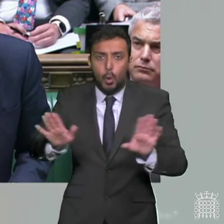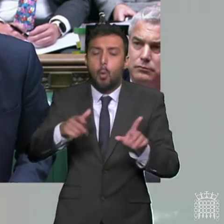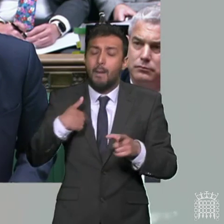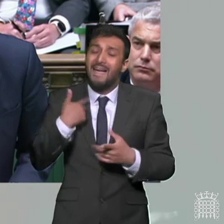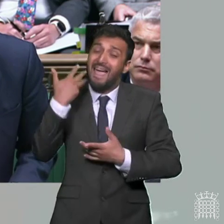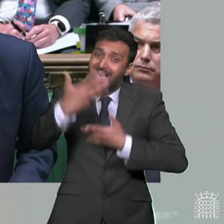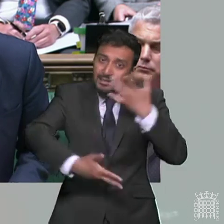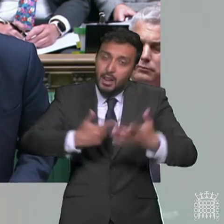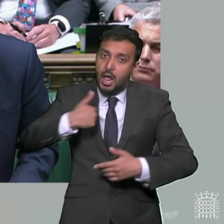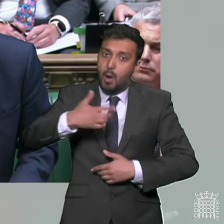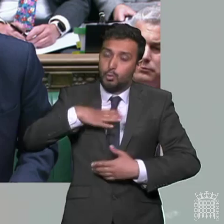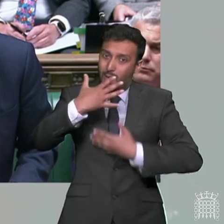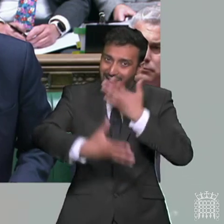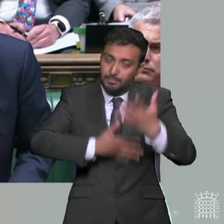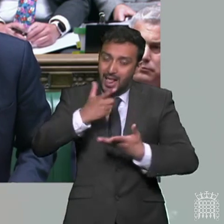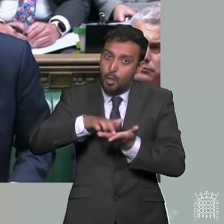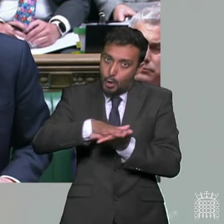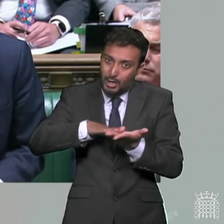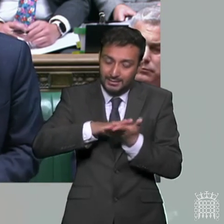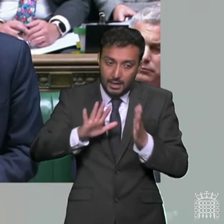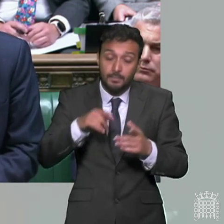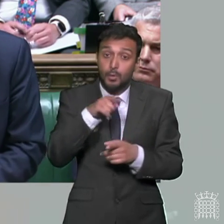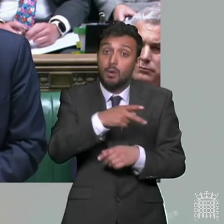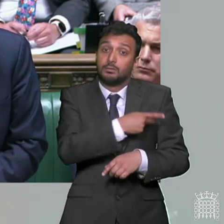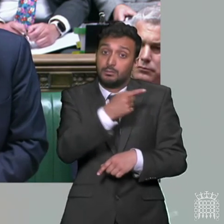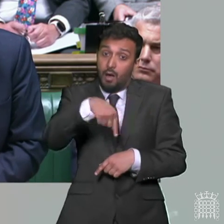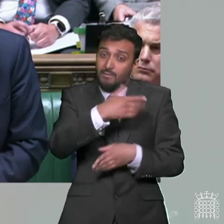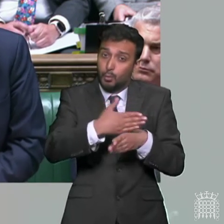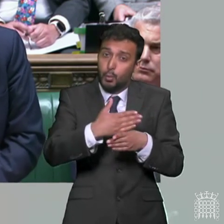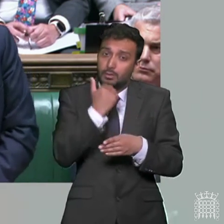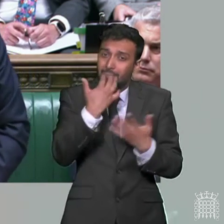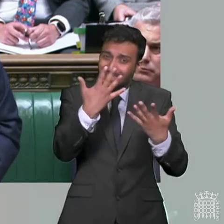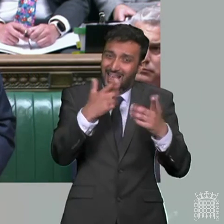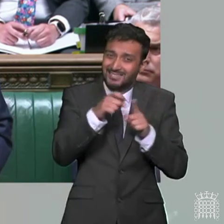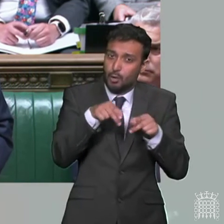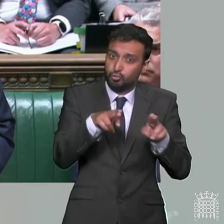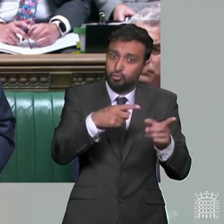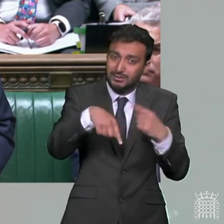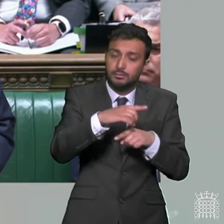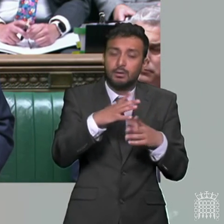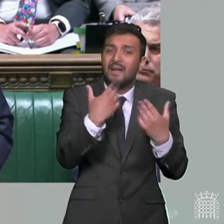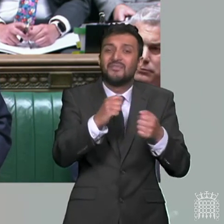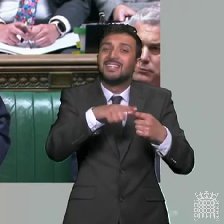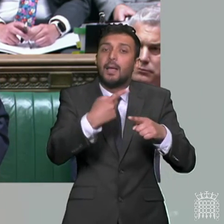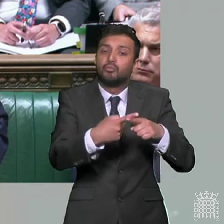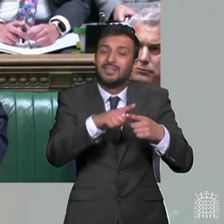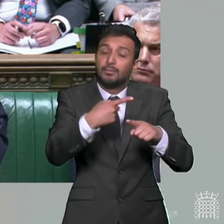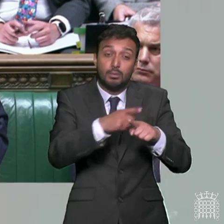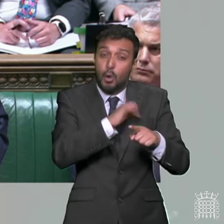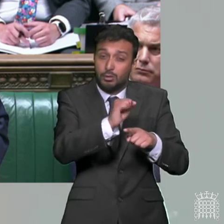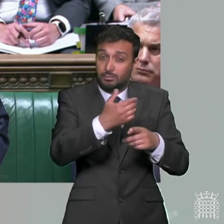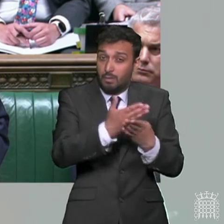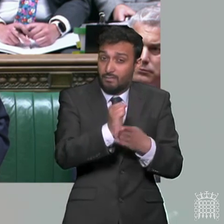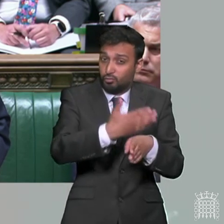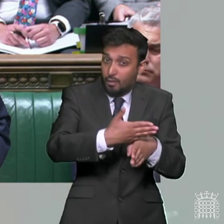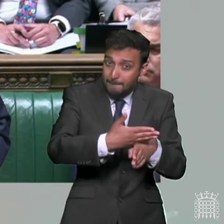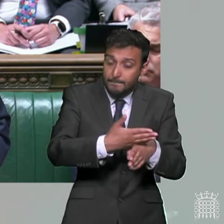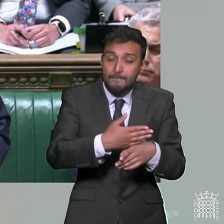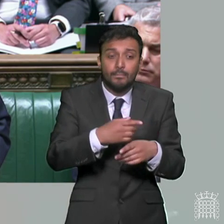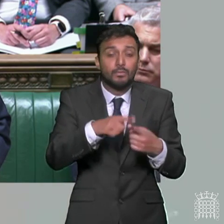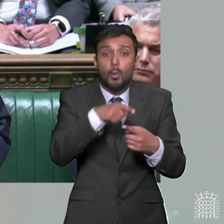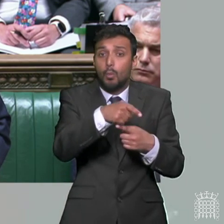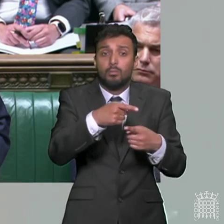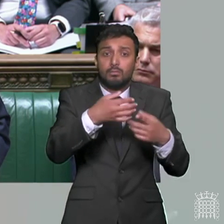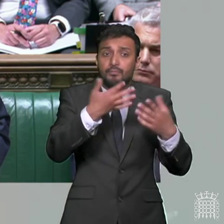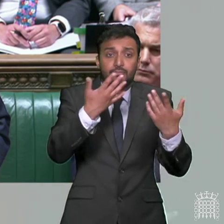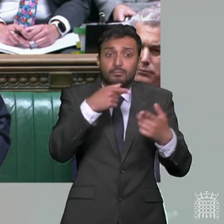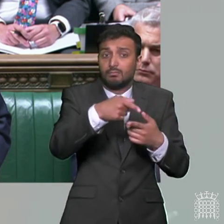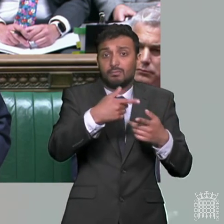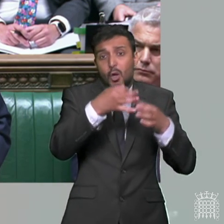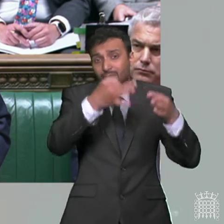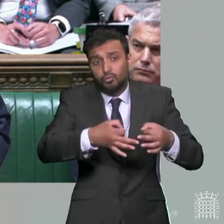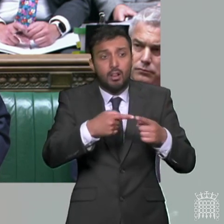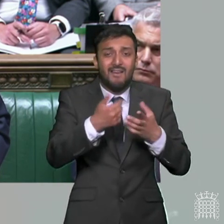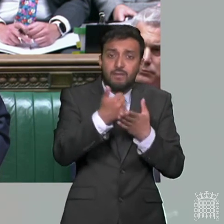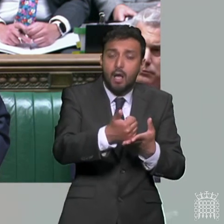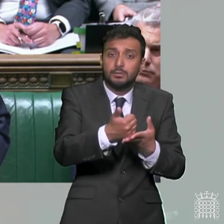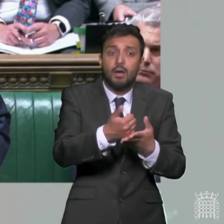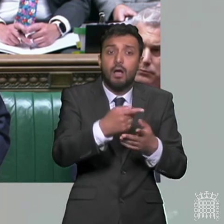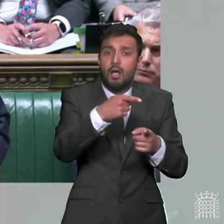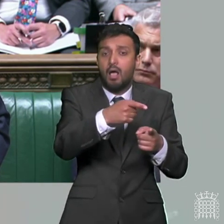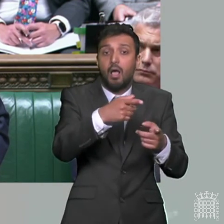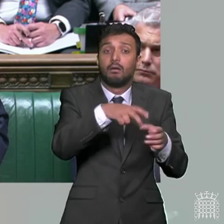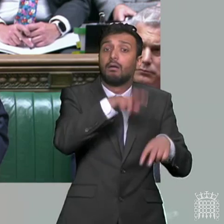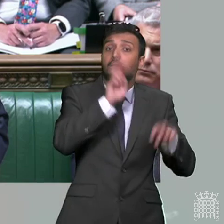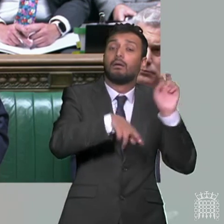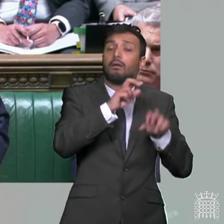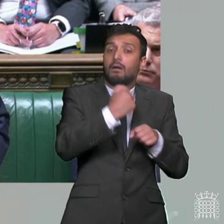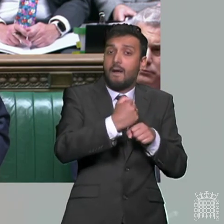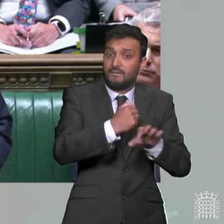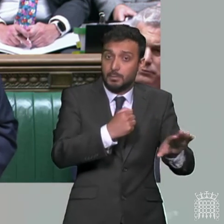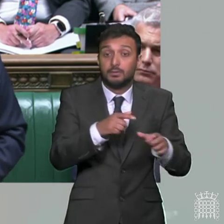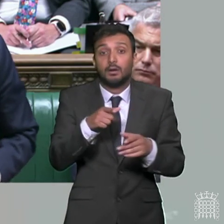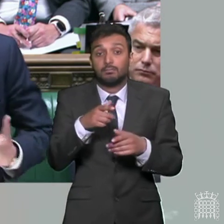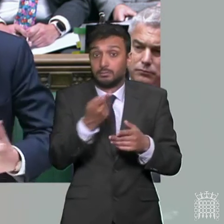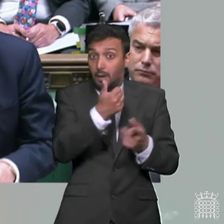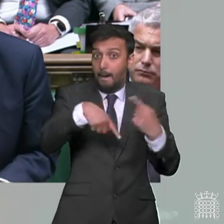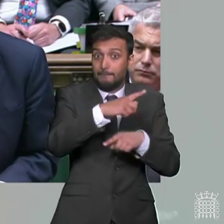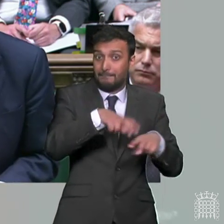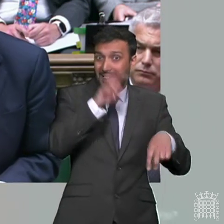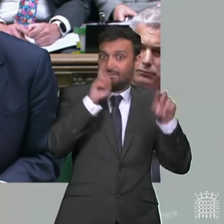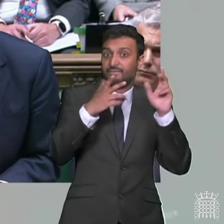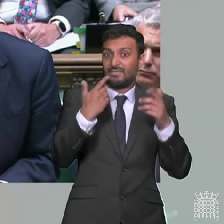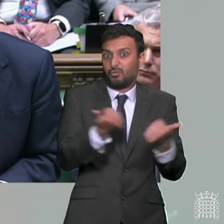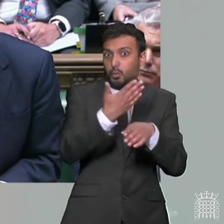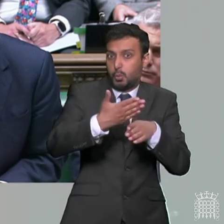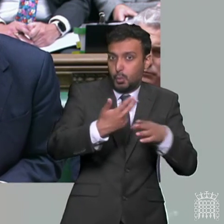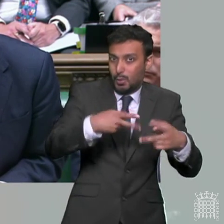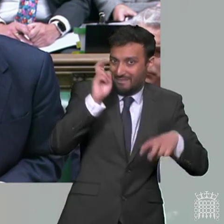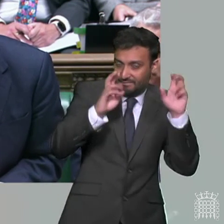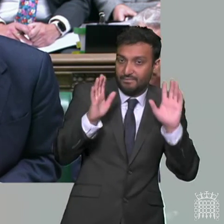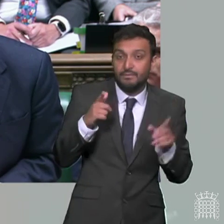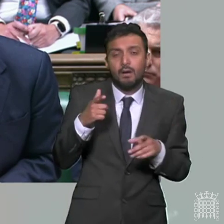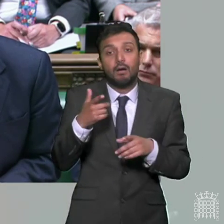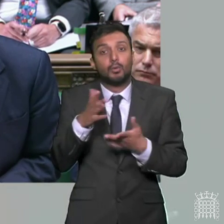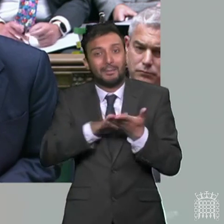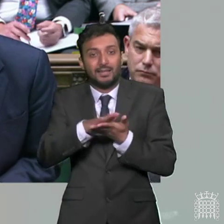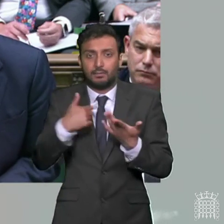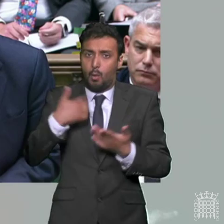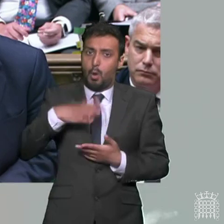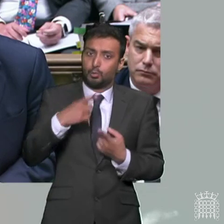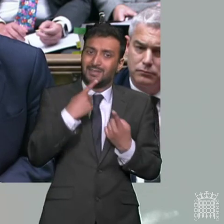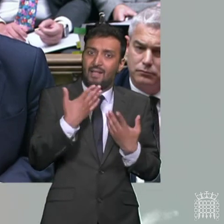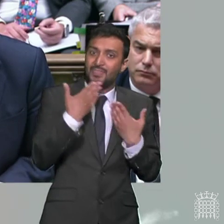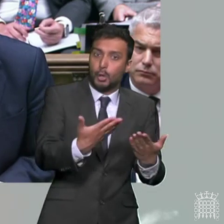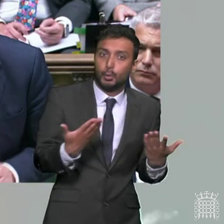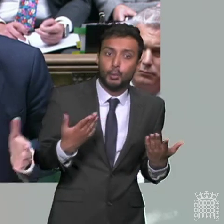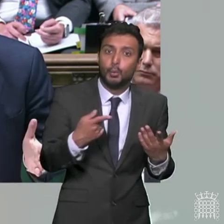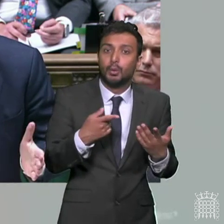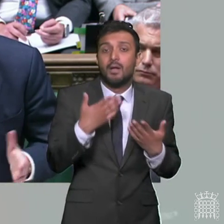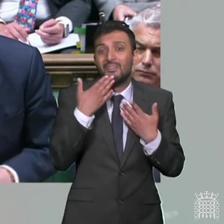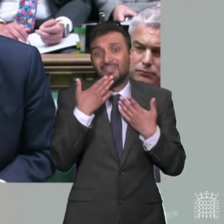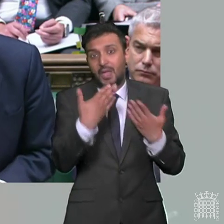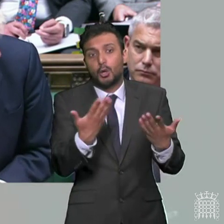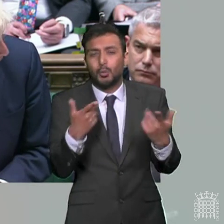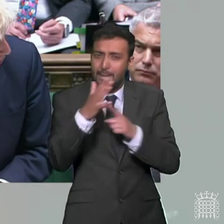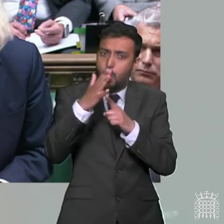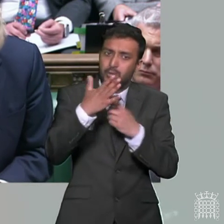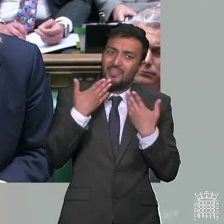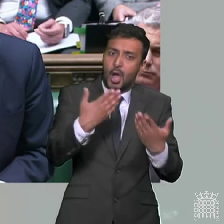The exemption under which those staff were present in Downing Street includes circumstances where officials and advisers were leaving the Government, and it was appropriate to recognise them and to thank them for the work that they have done.